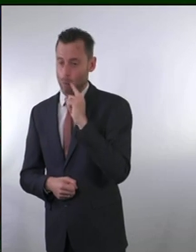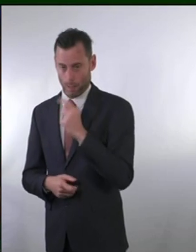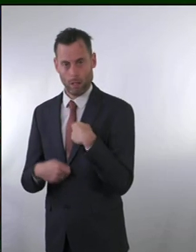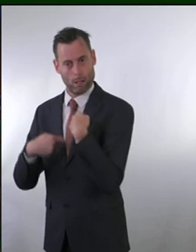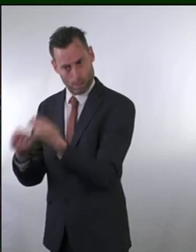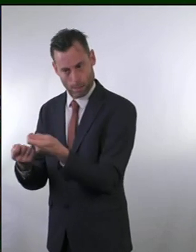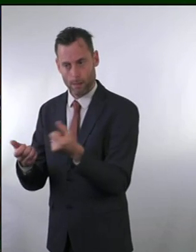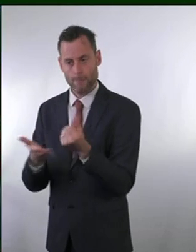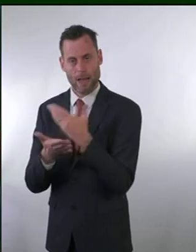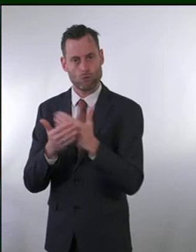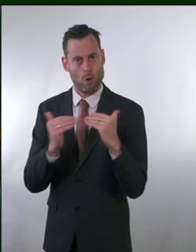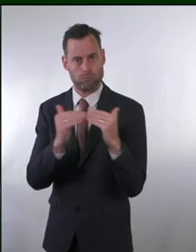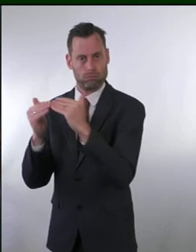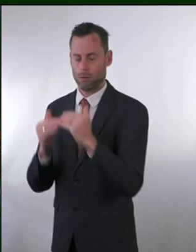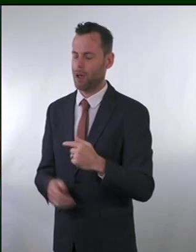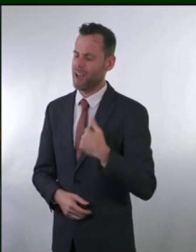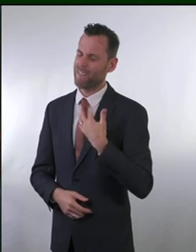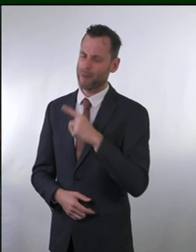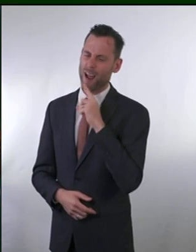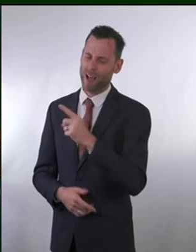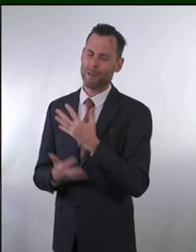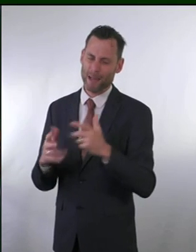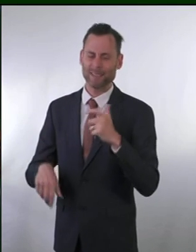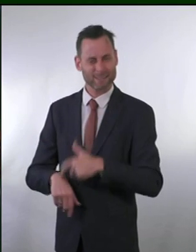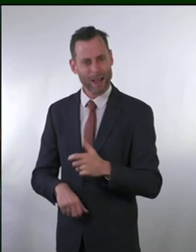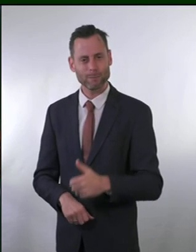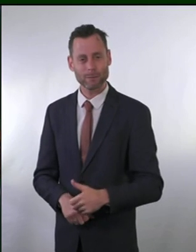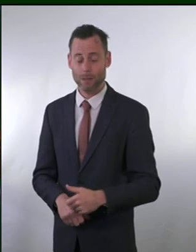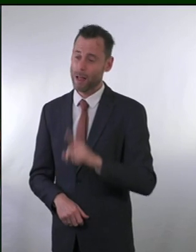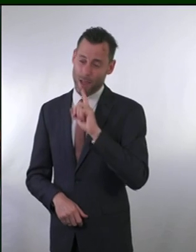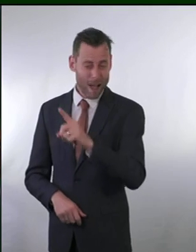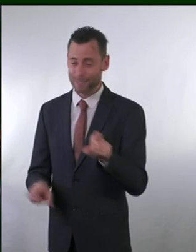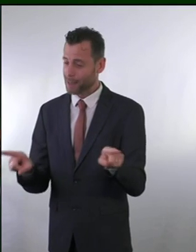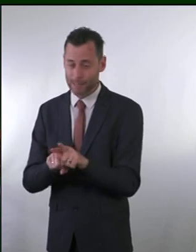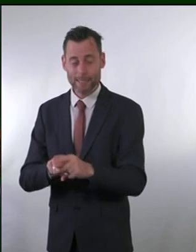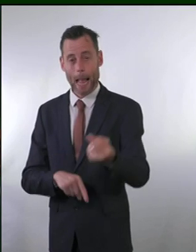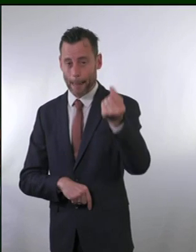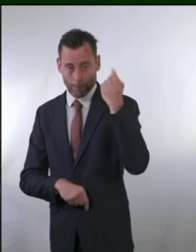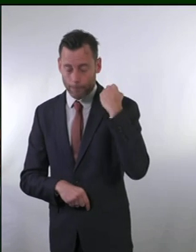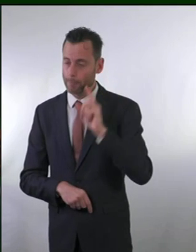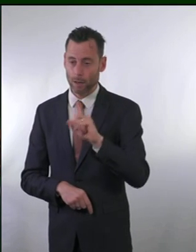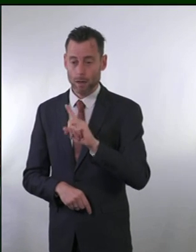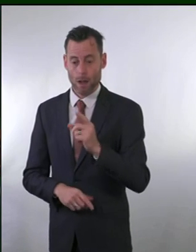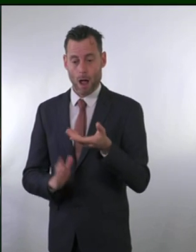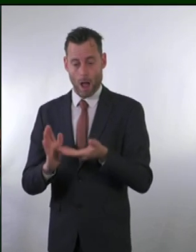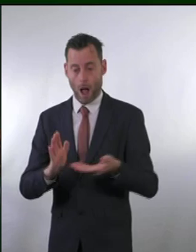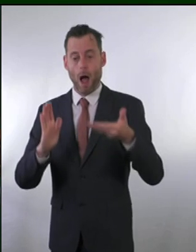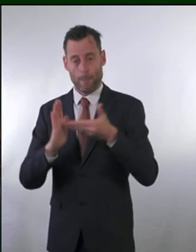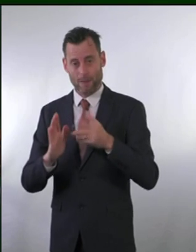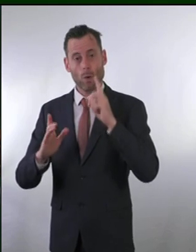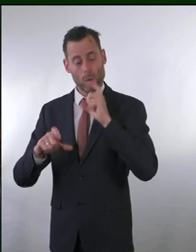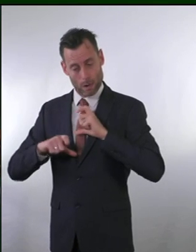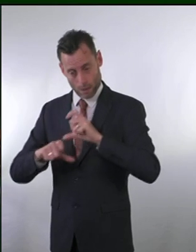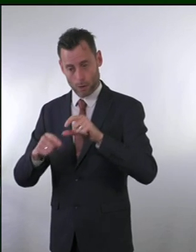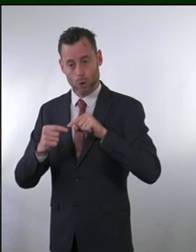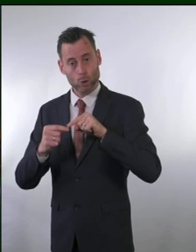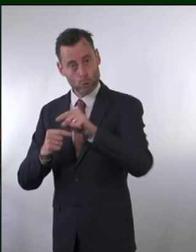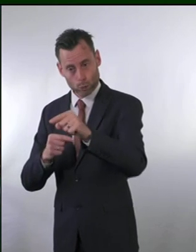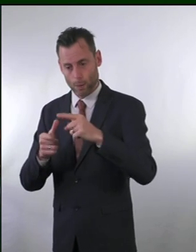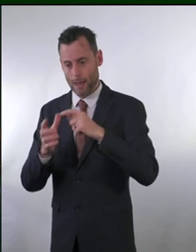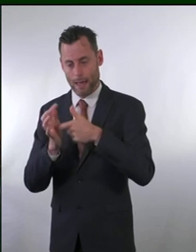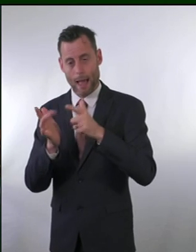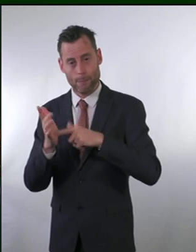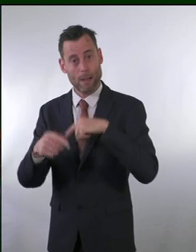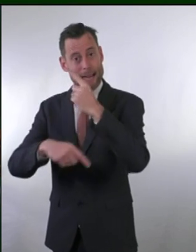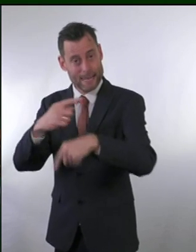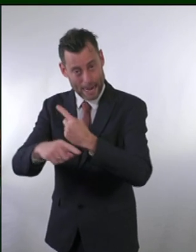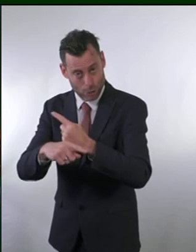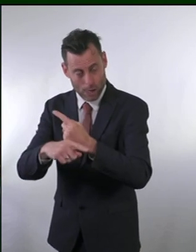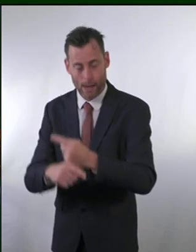I know that I have given the answer many times, and that is because the answer remains the same, which is that the uplift will remain in place through to April next year.